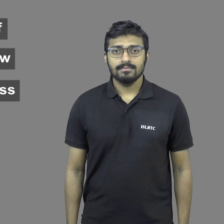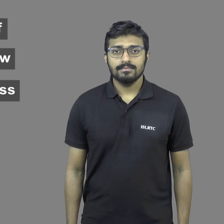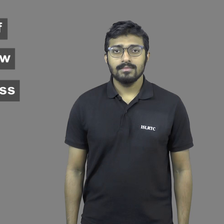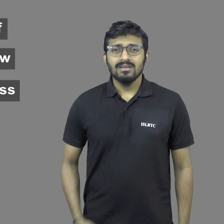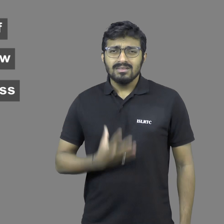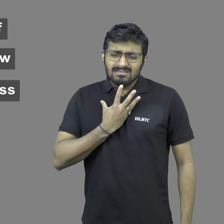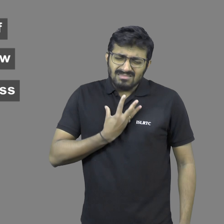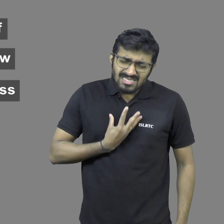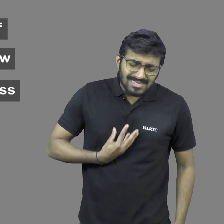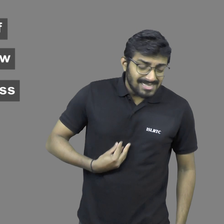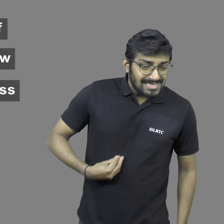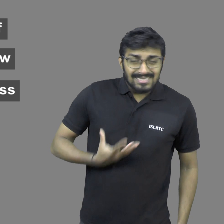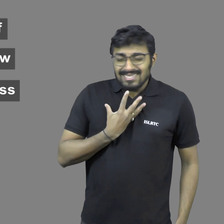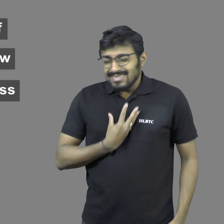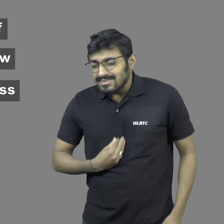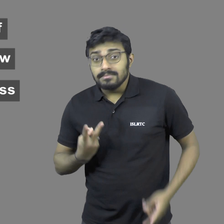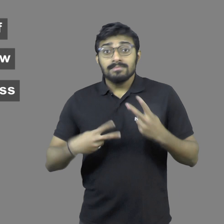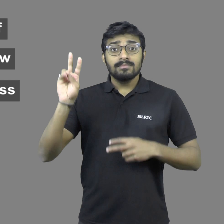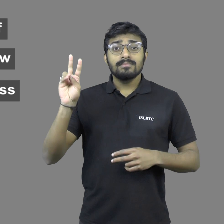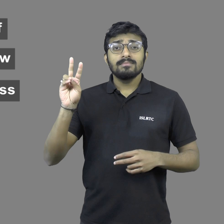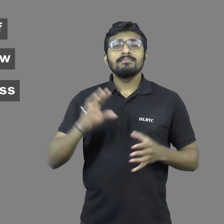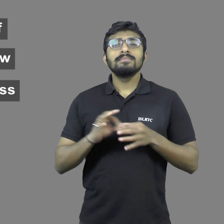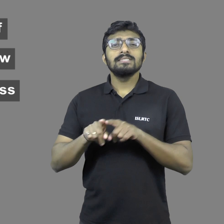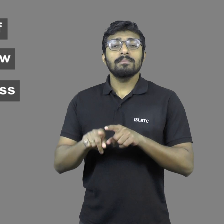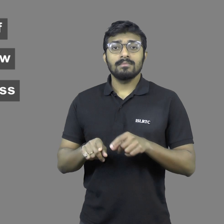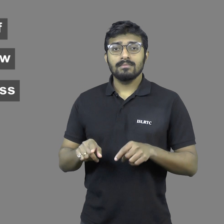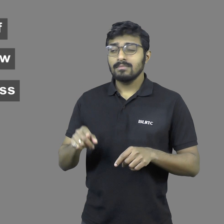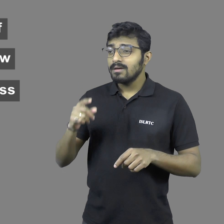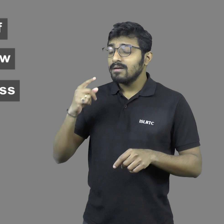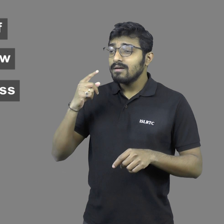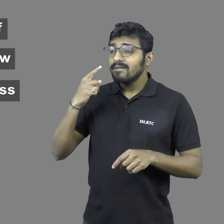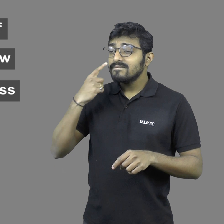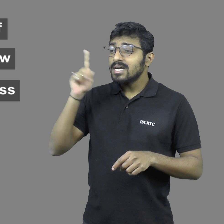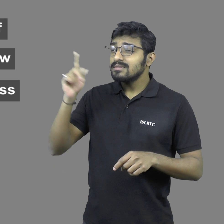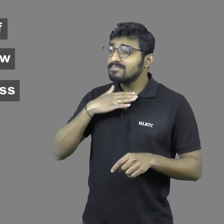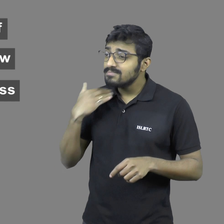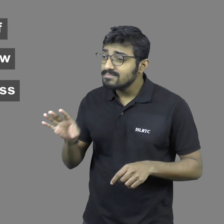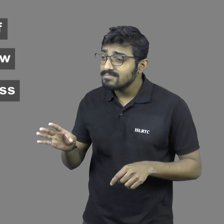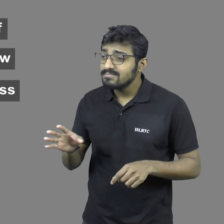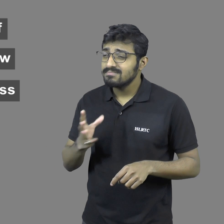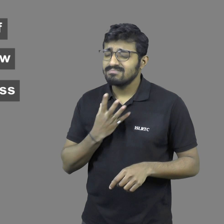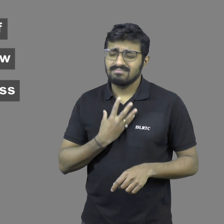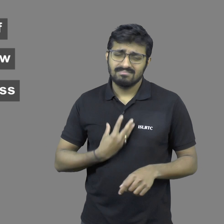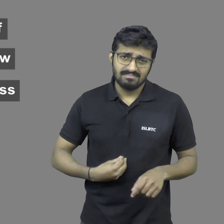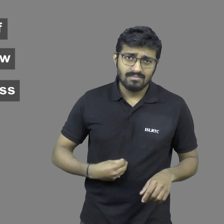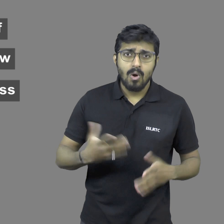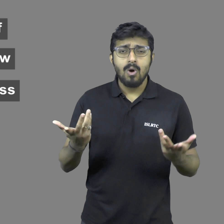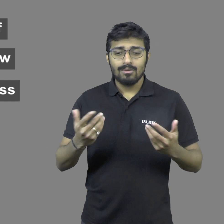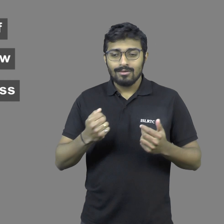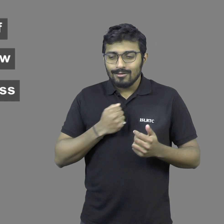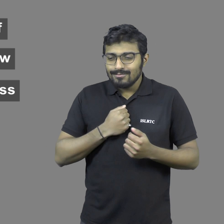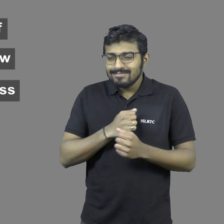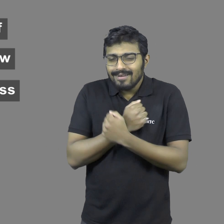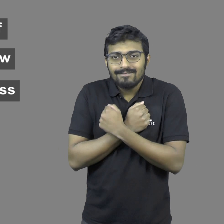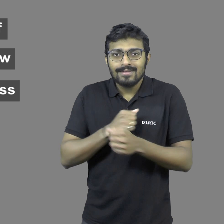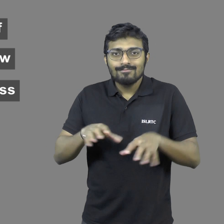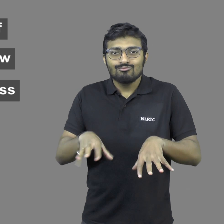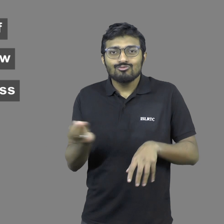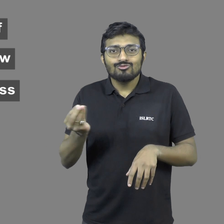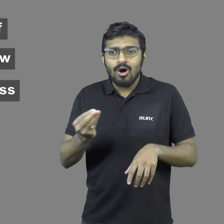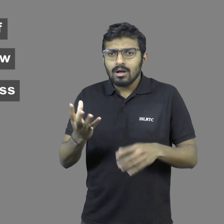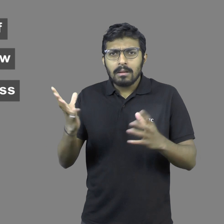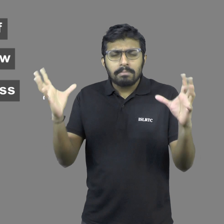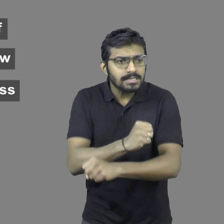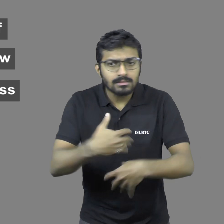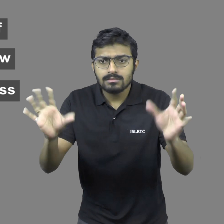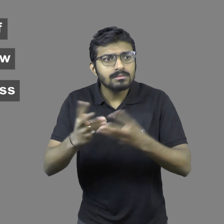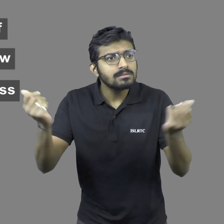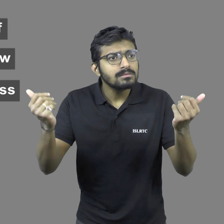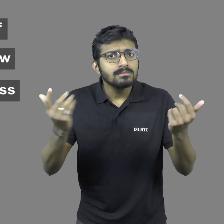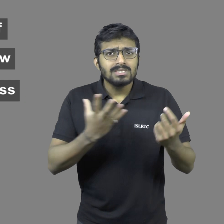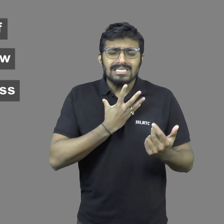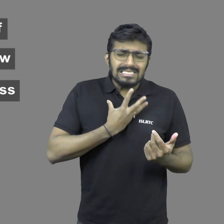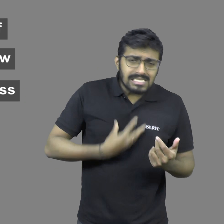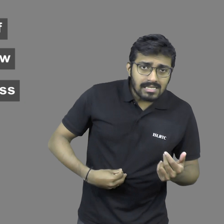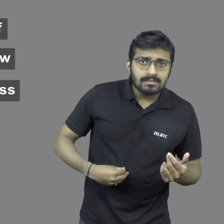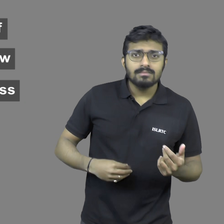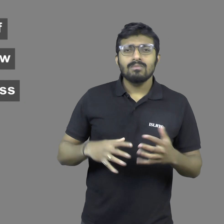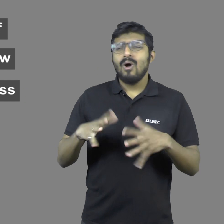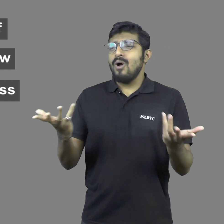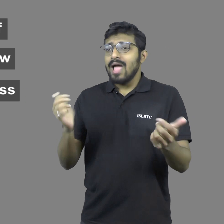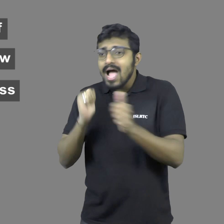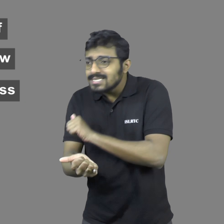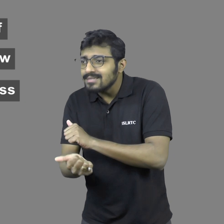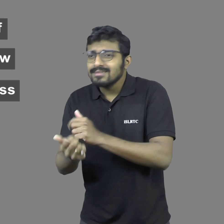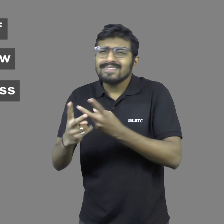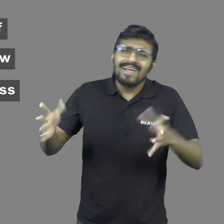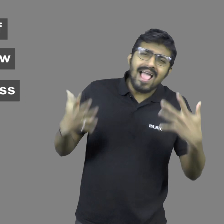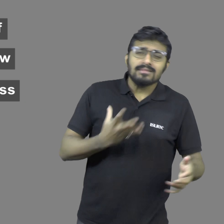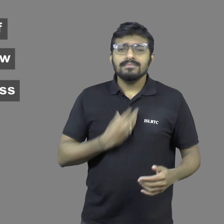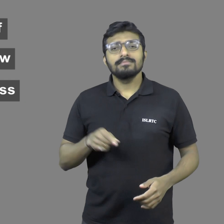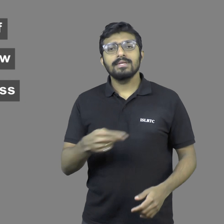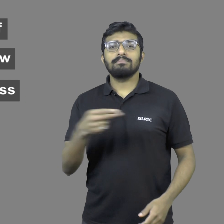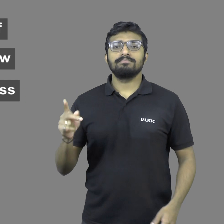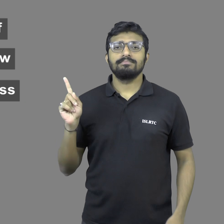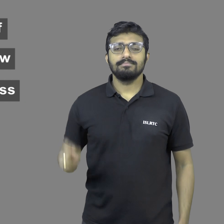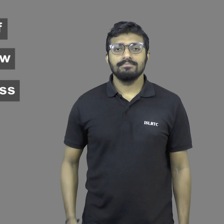Grief Sorrow Sadness